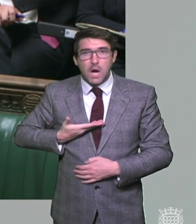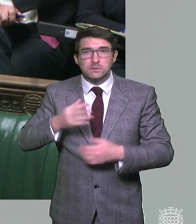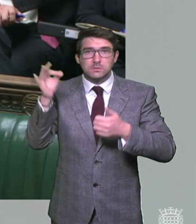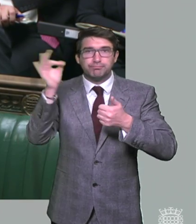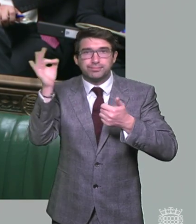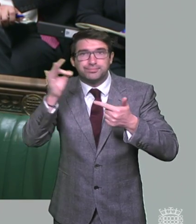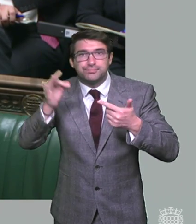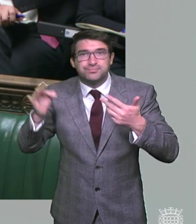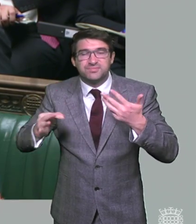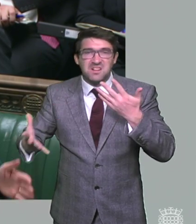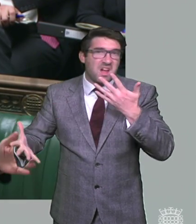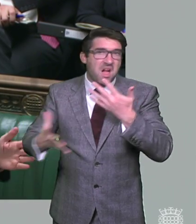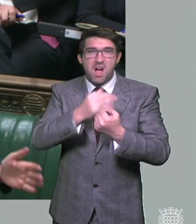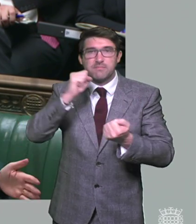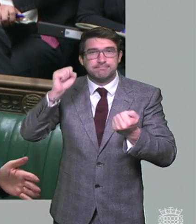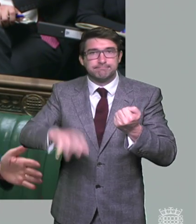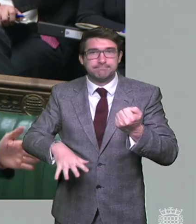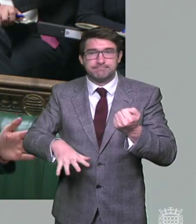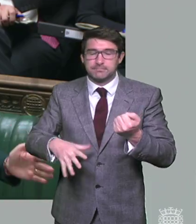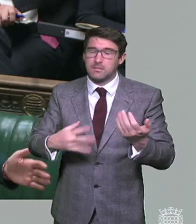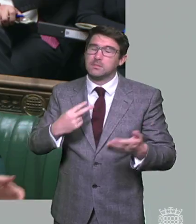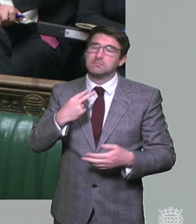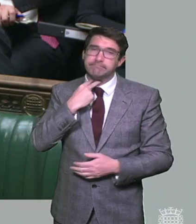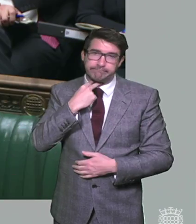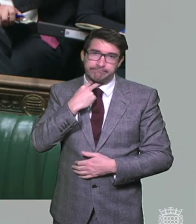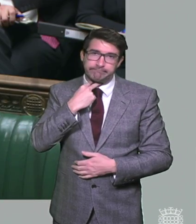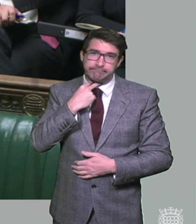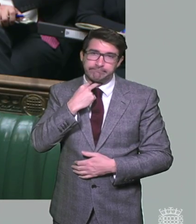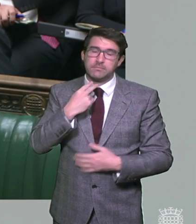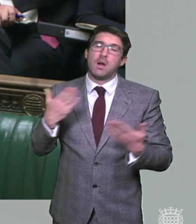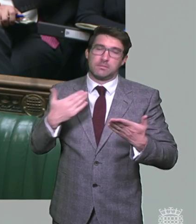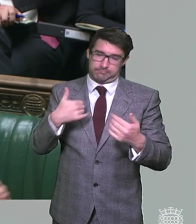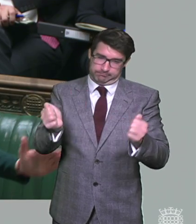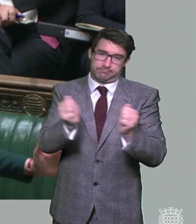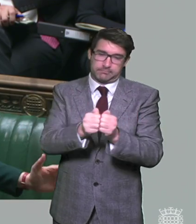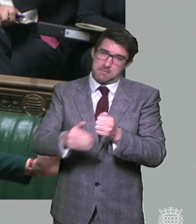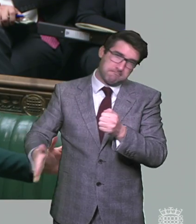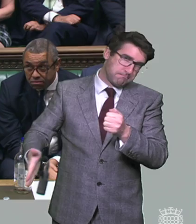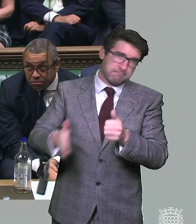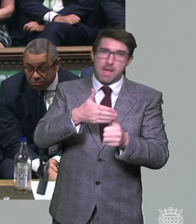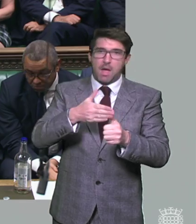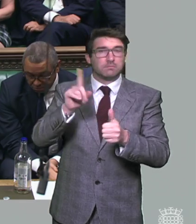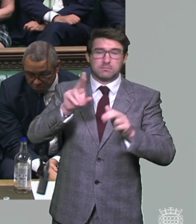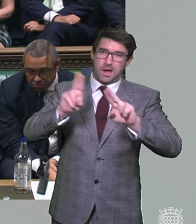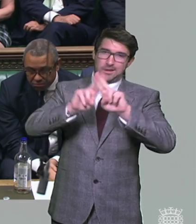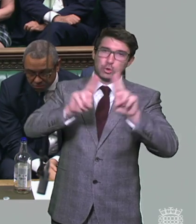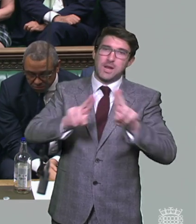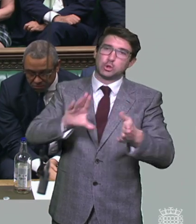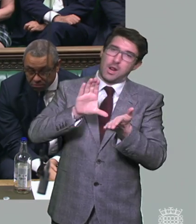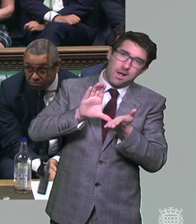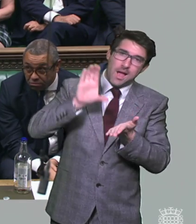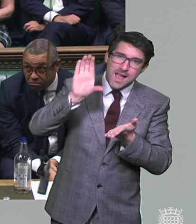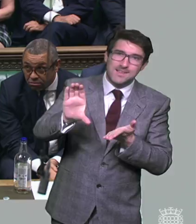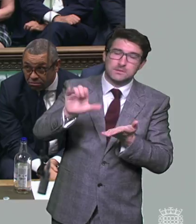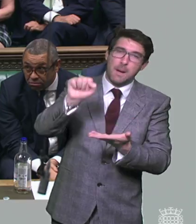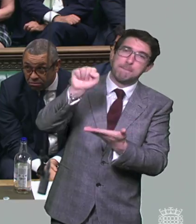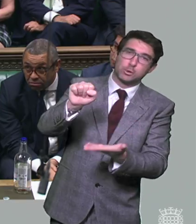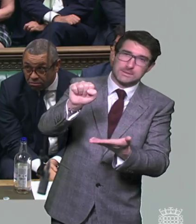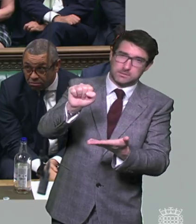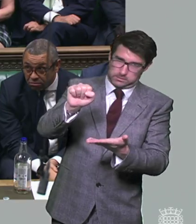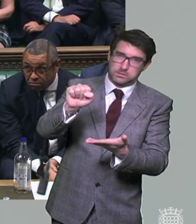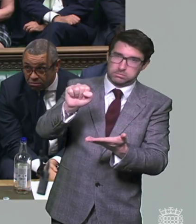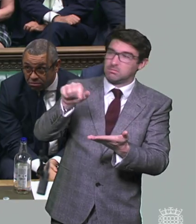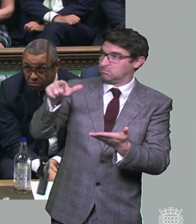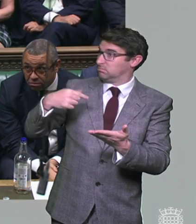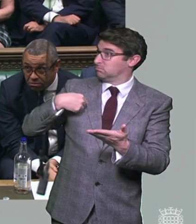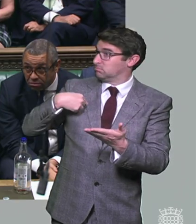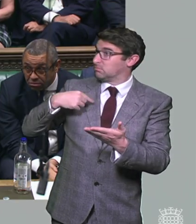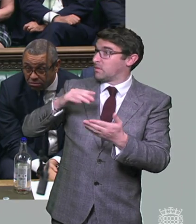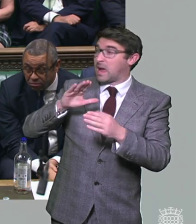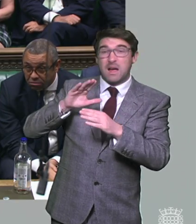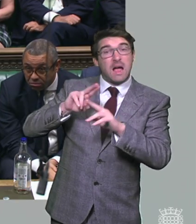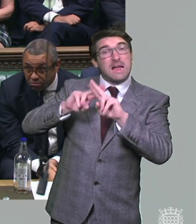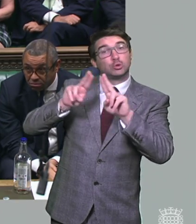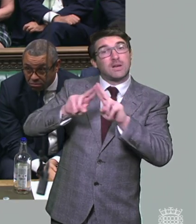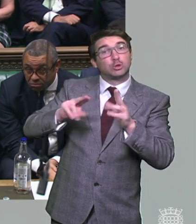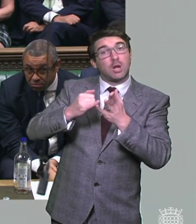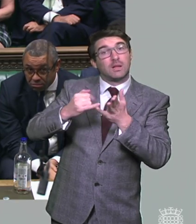One of the things we have done is to make sure that we are restoring the aid budget for women and girls, and I am sure that my right honourable Friend the Foreign Secretary will be very happy to meet the group to discuss further.